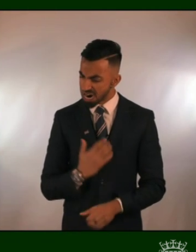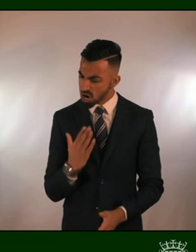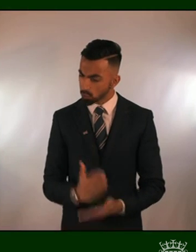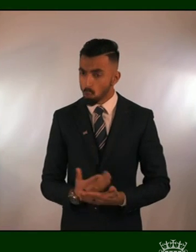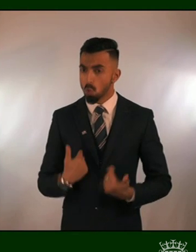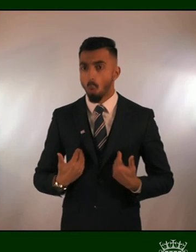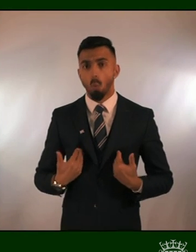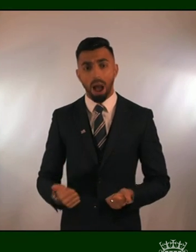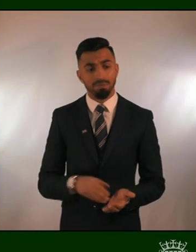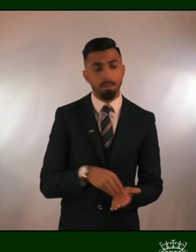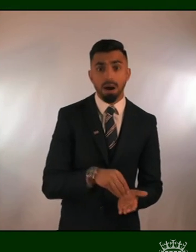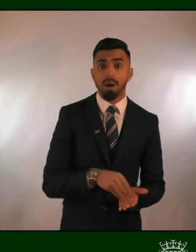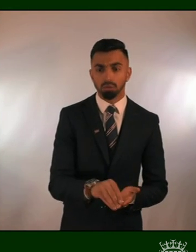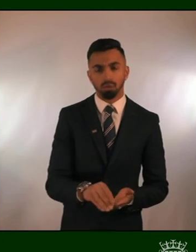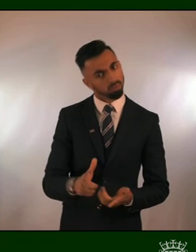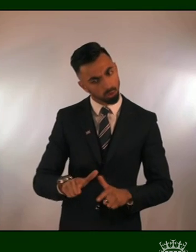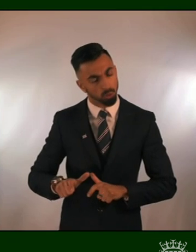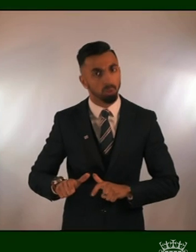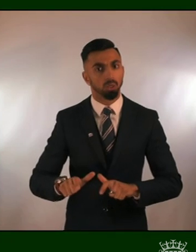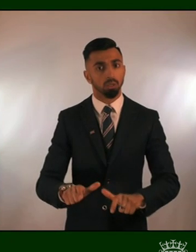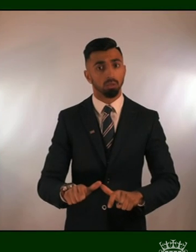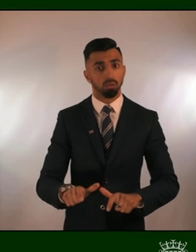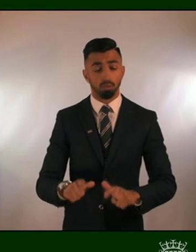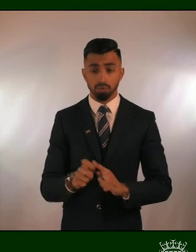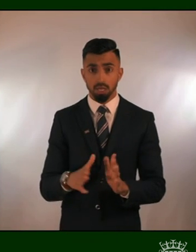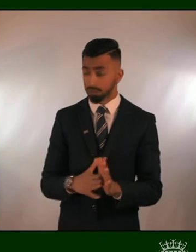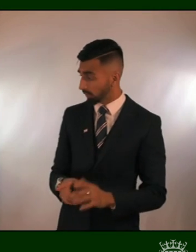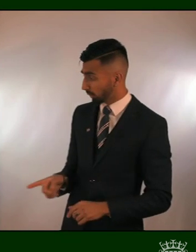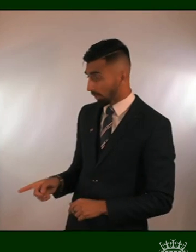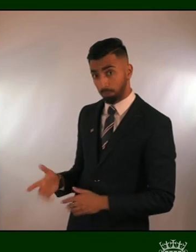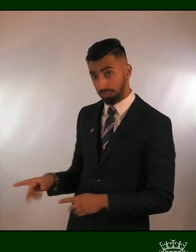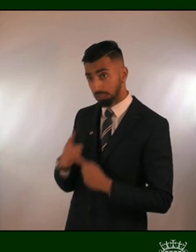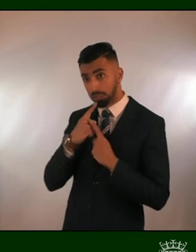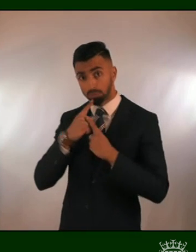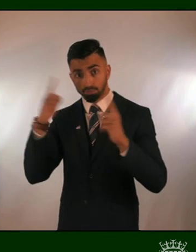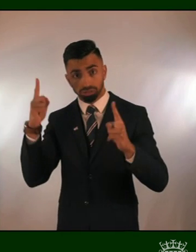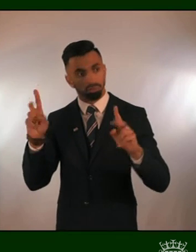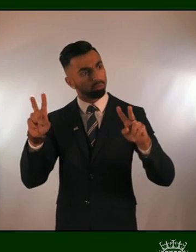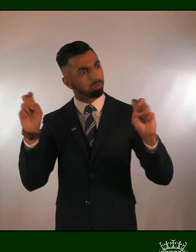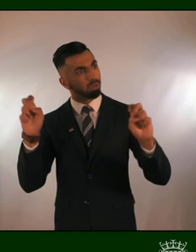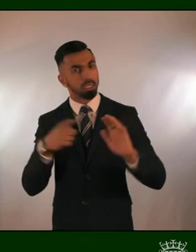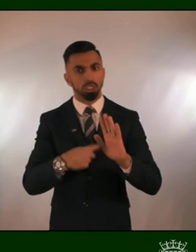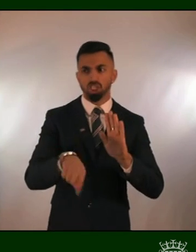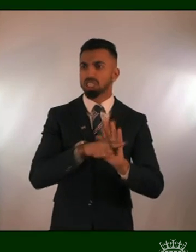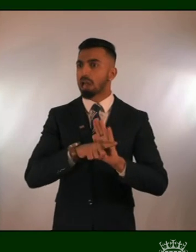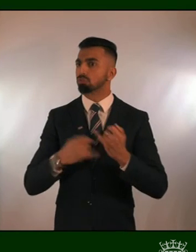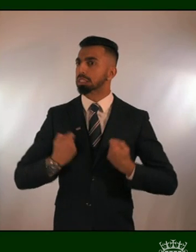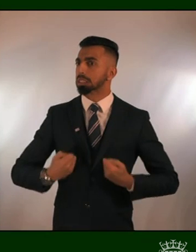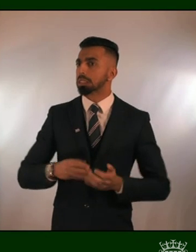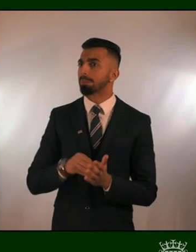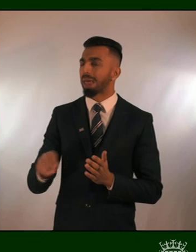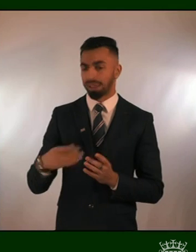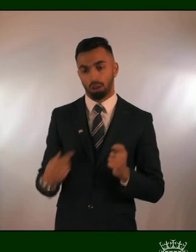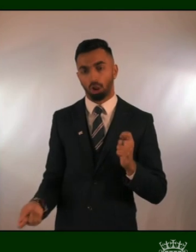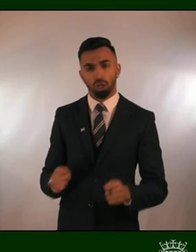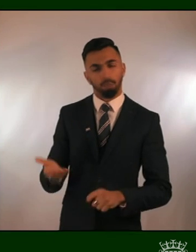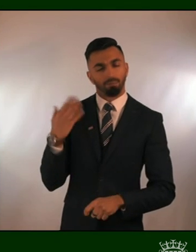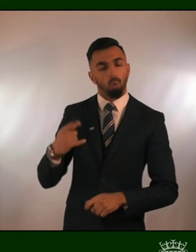My right honourable Friend the Prime Minister has already announced that statutory sick pay will be paid from day 1, rather than day 4.